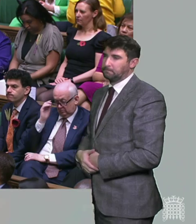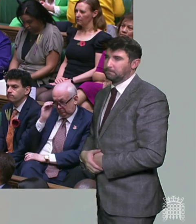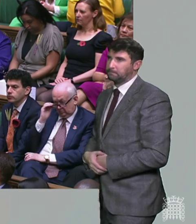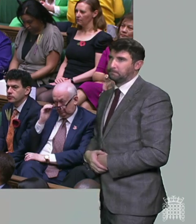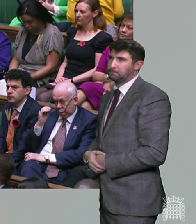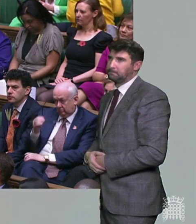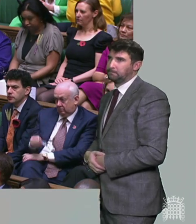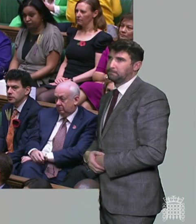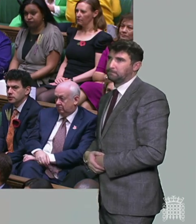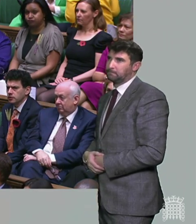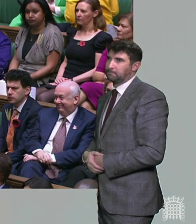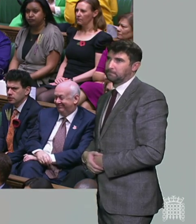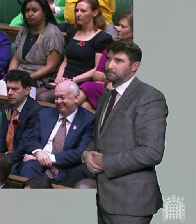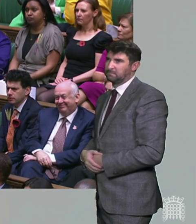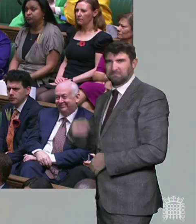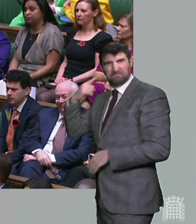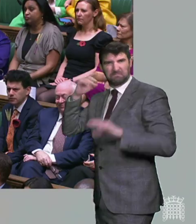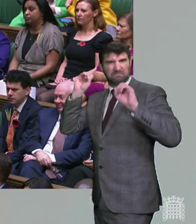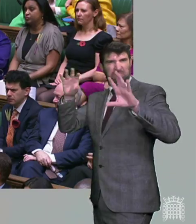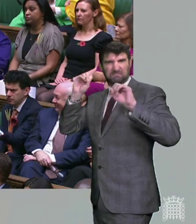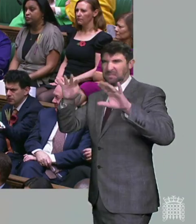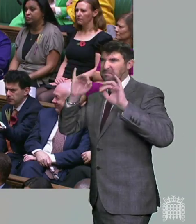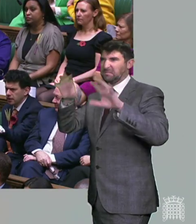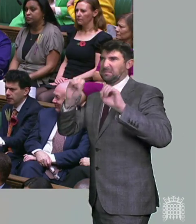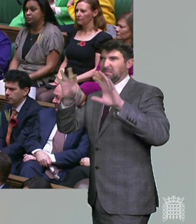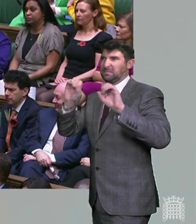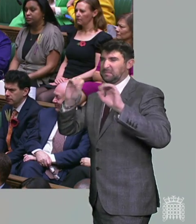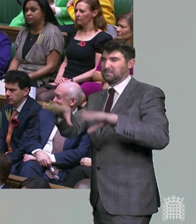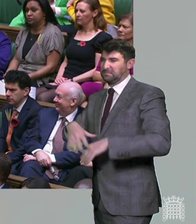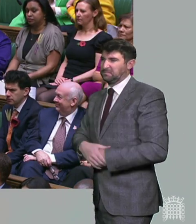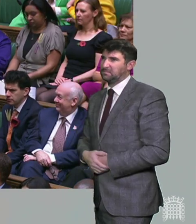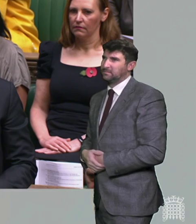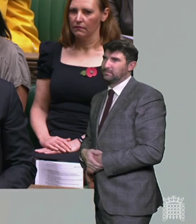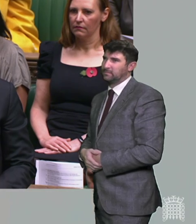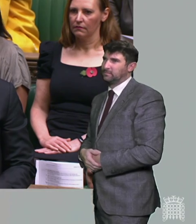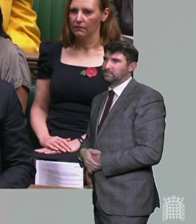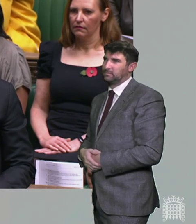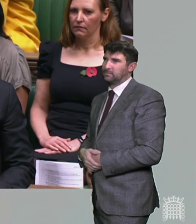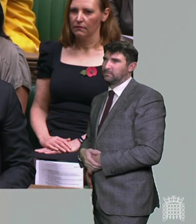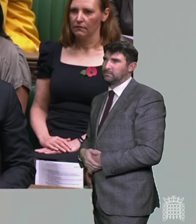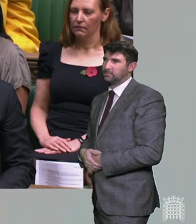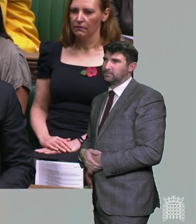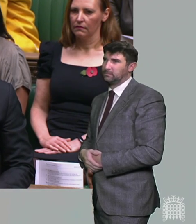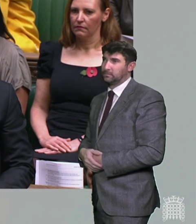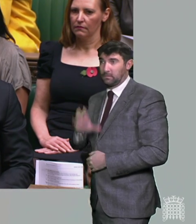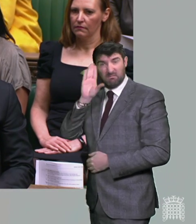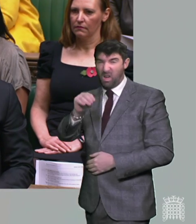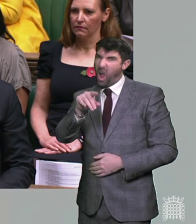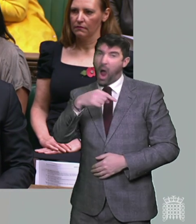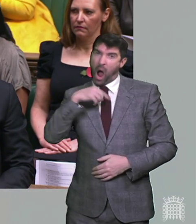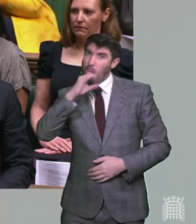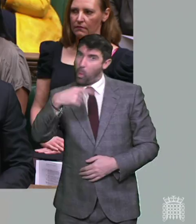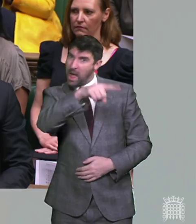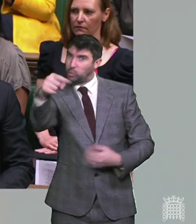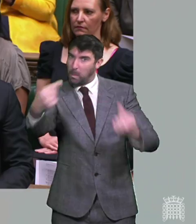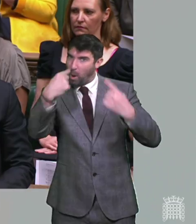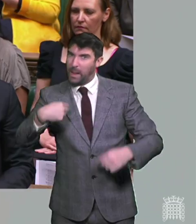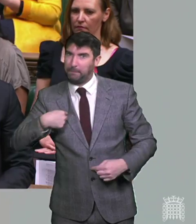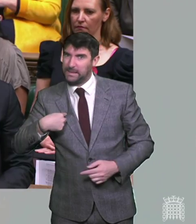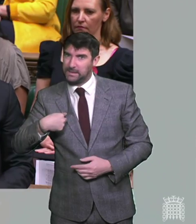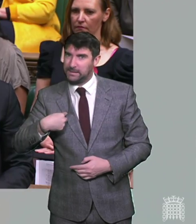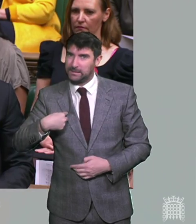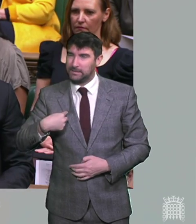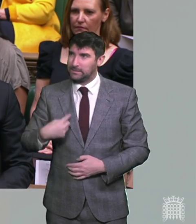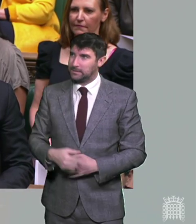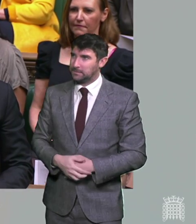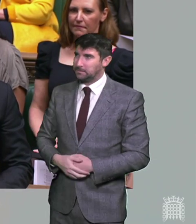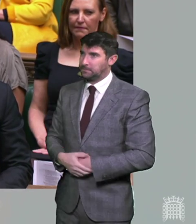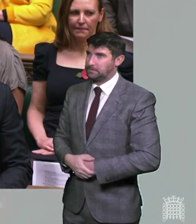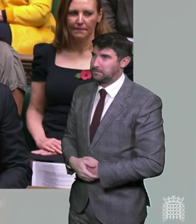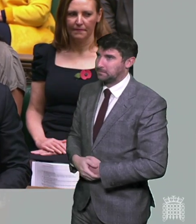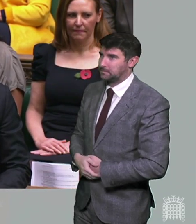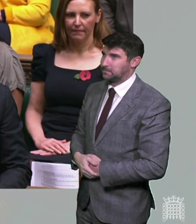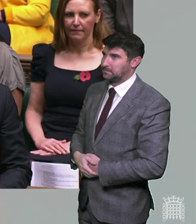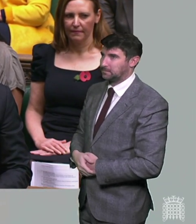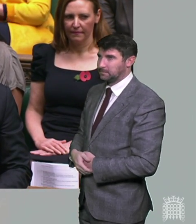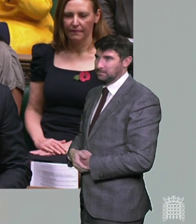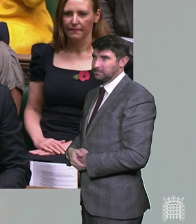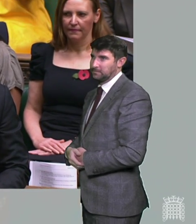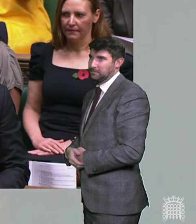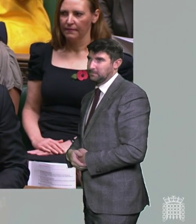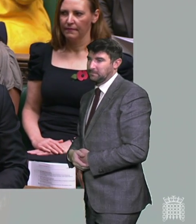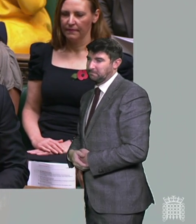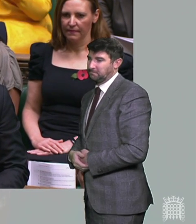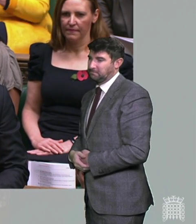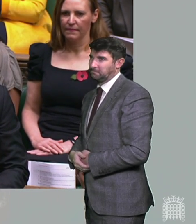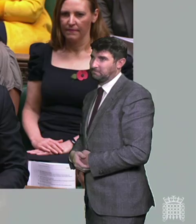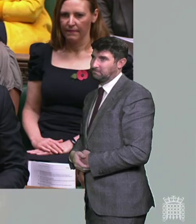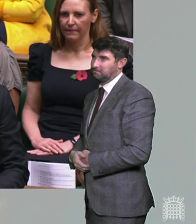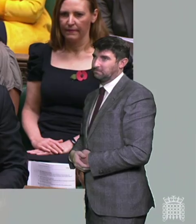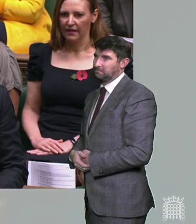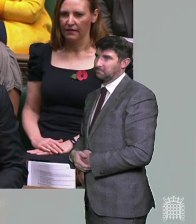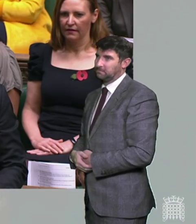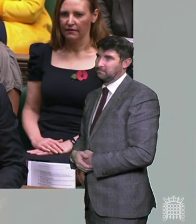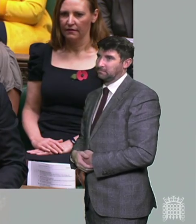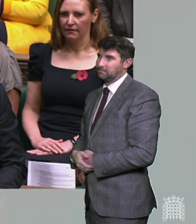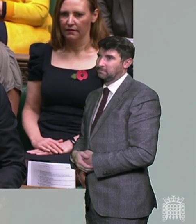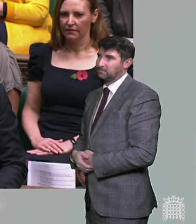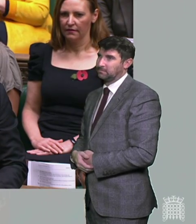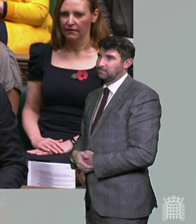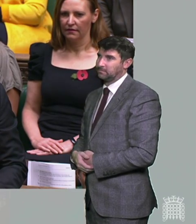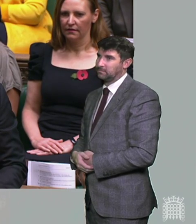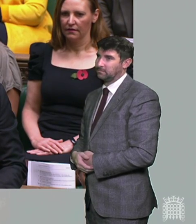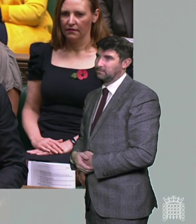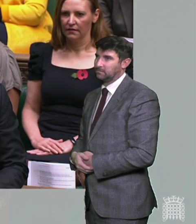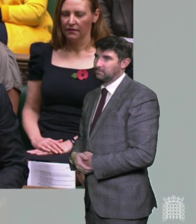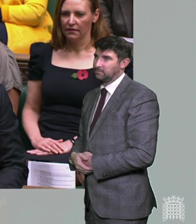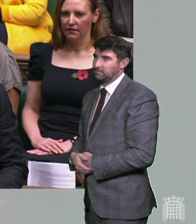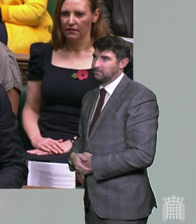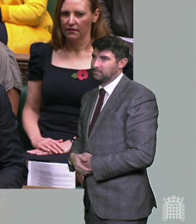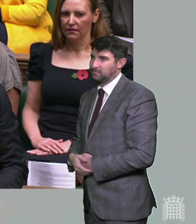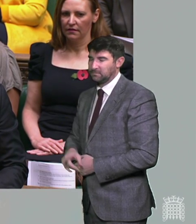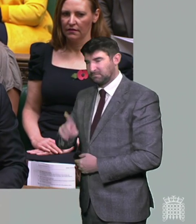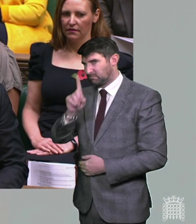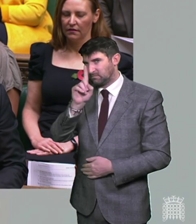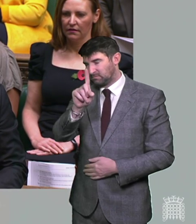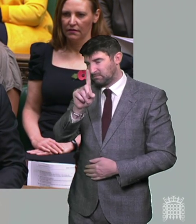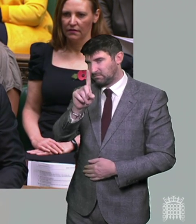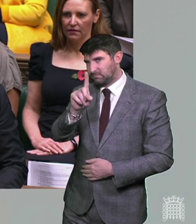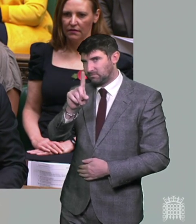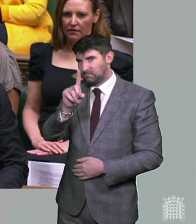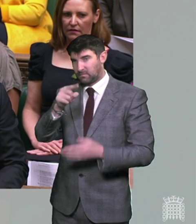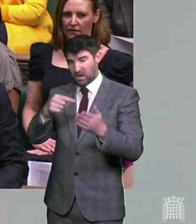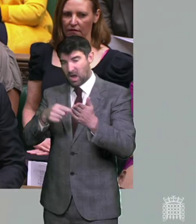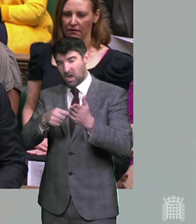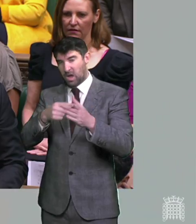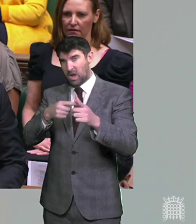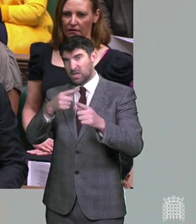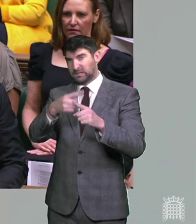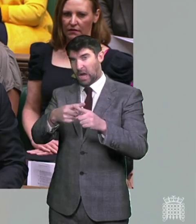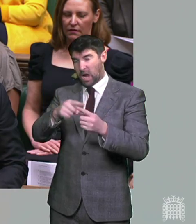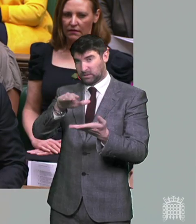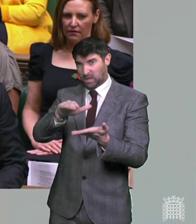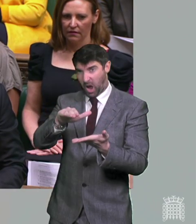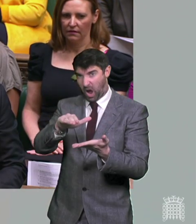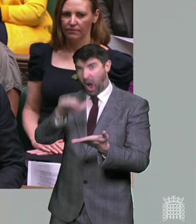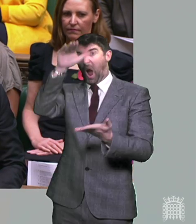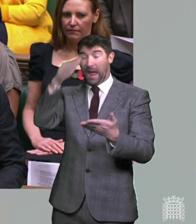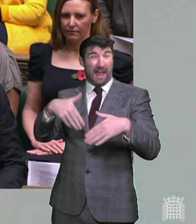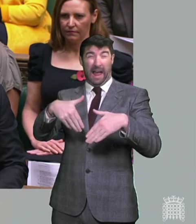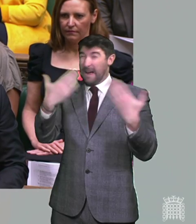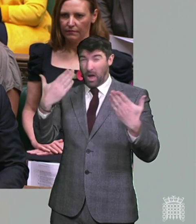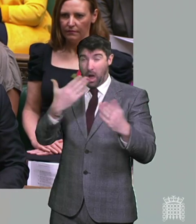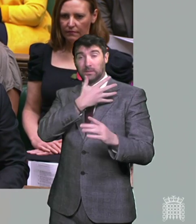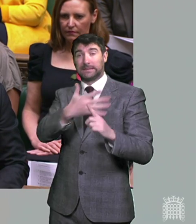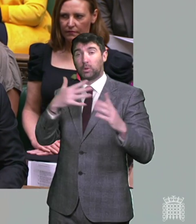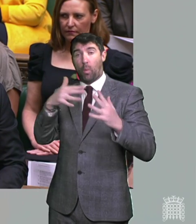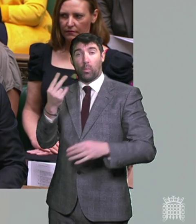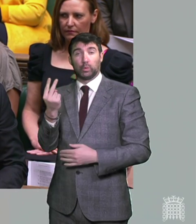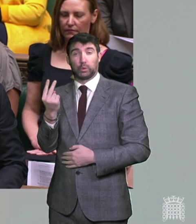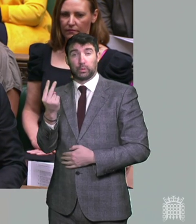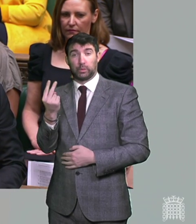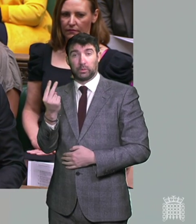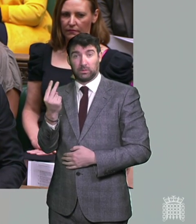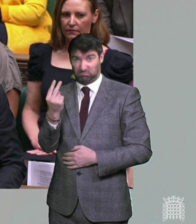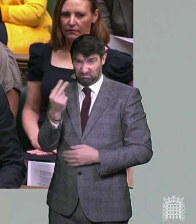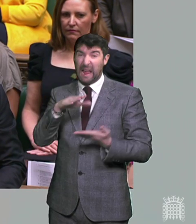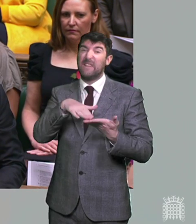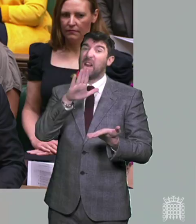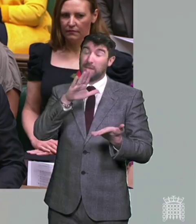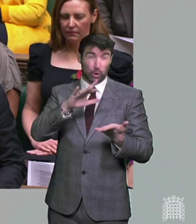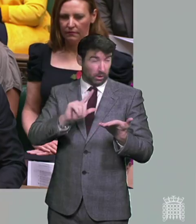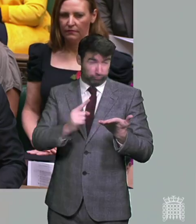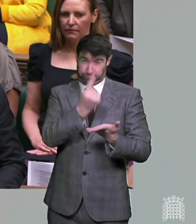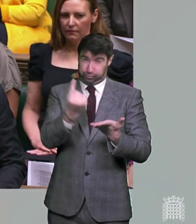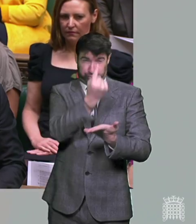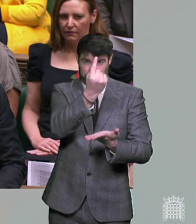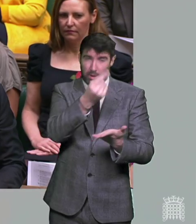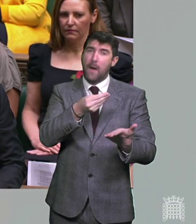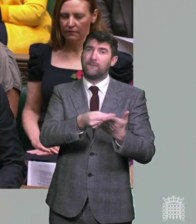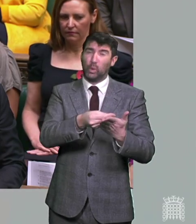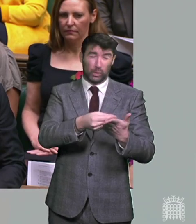I will not be bullied into silence by anybody in this House.With the highest peacetime tax rates, food inflation running at 11.6%, mortgage rates rising dramatically